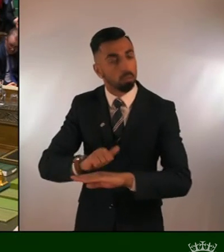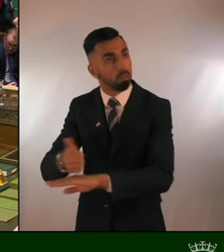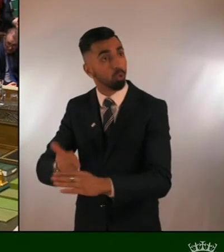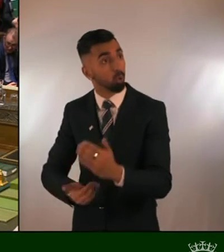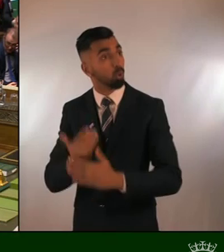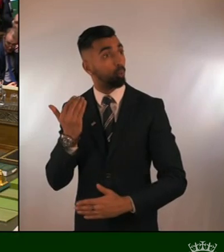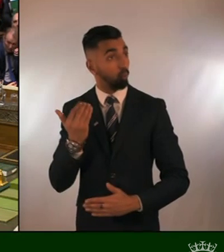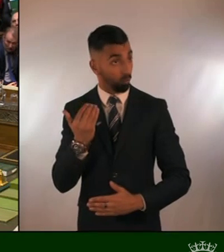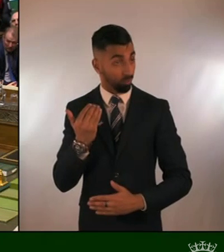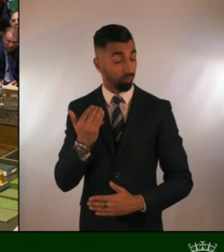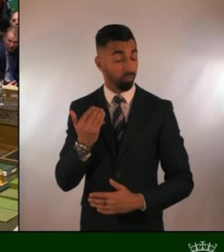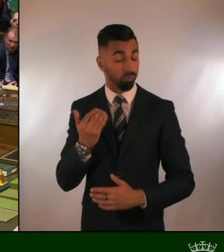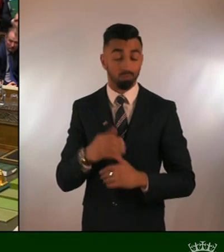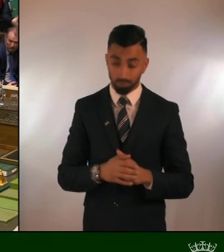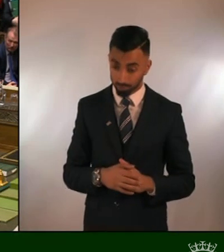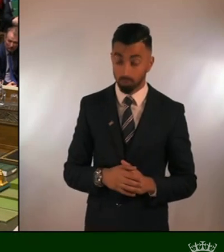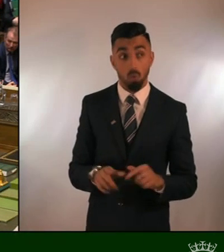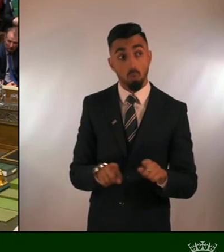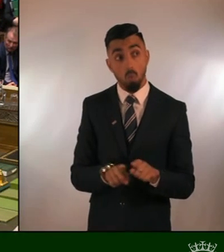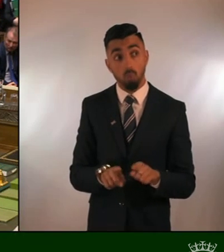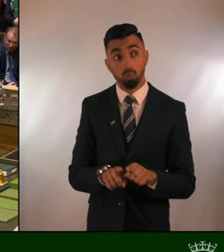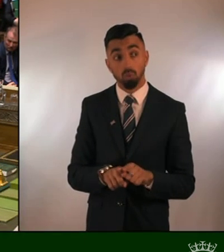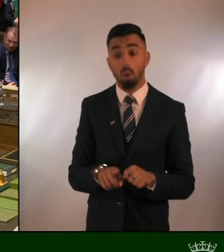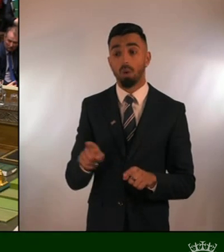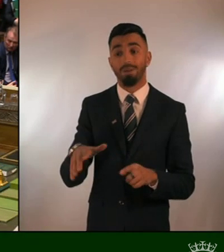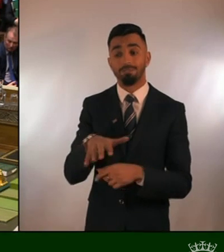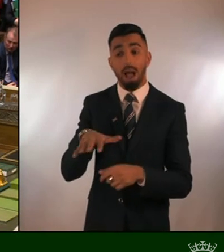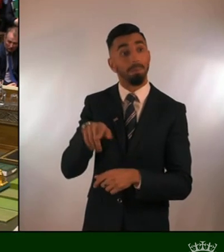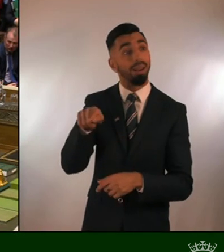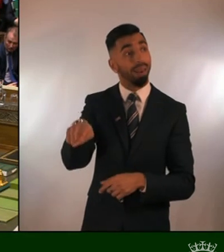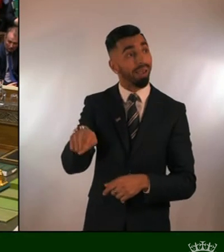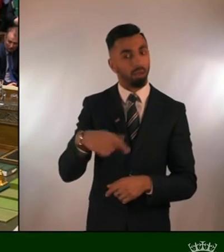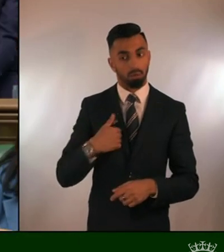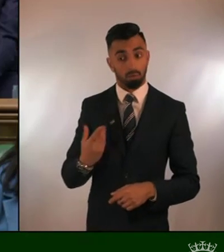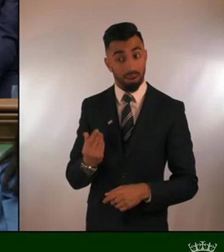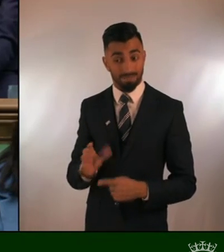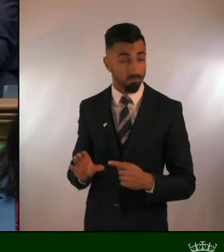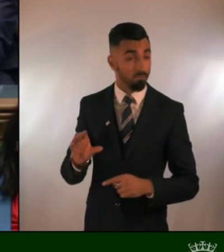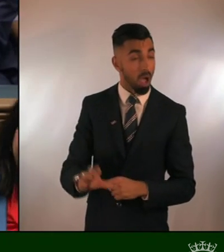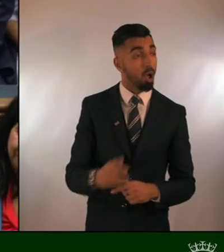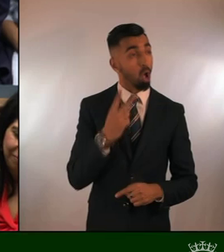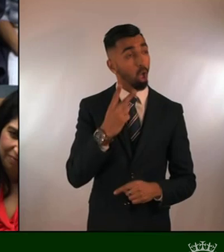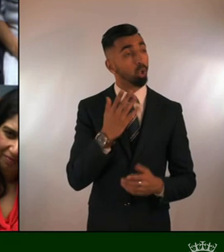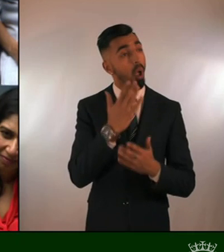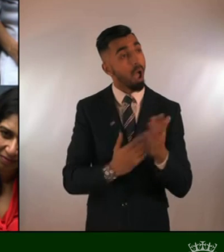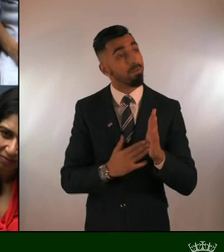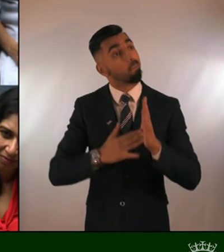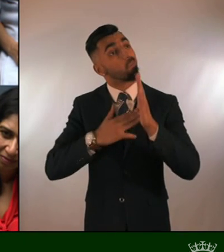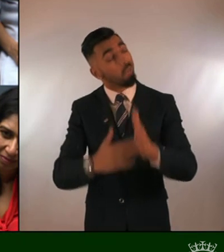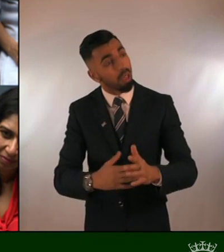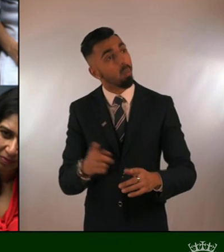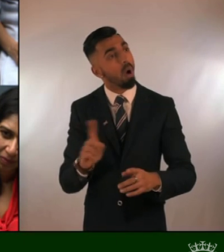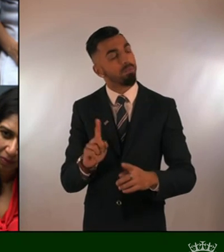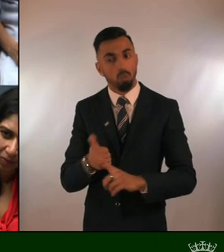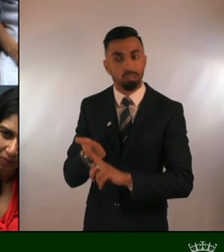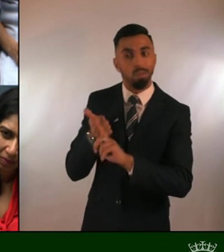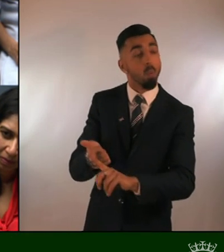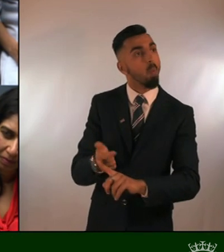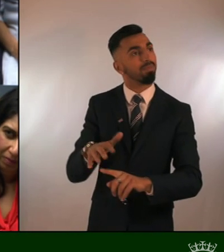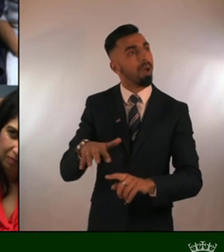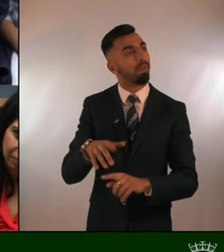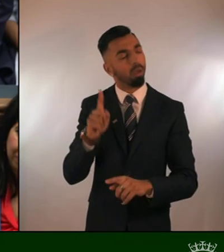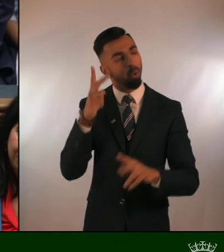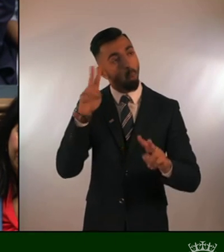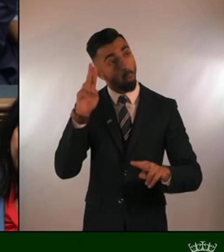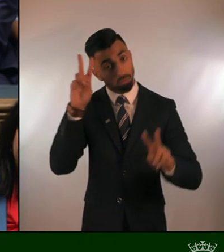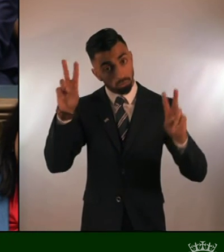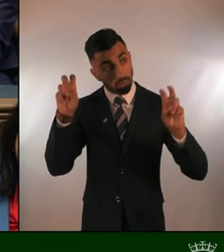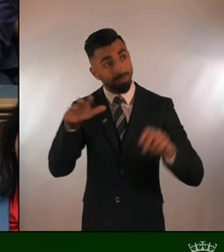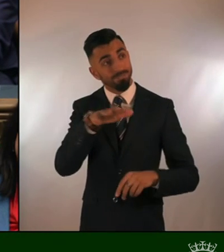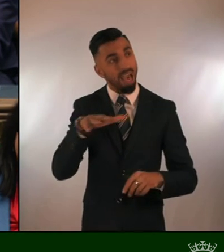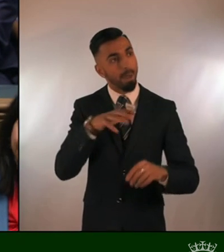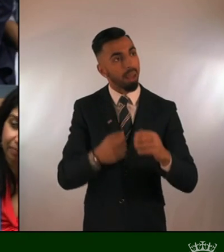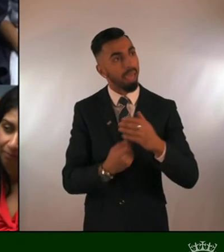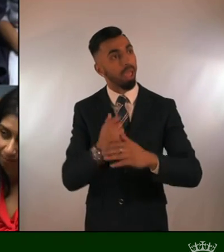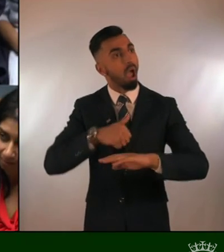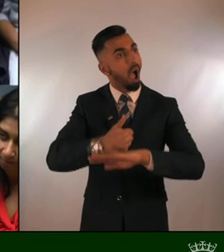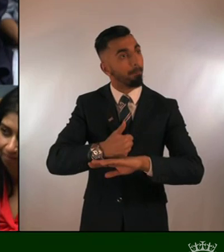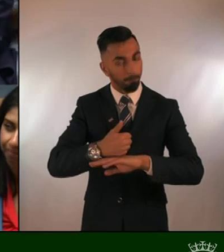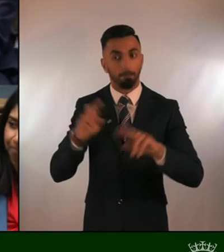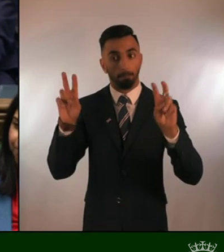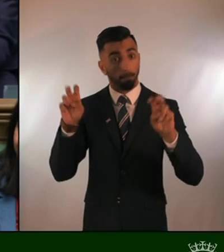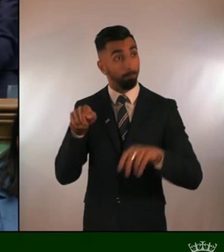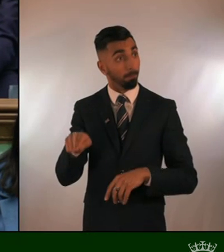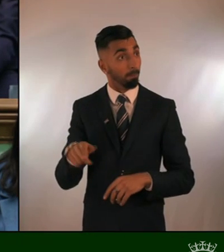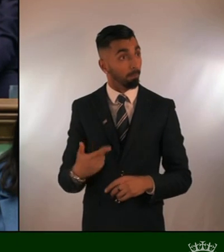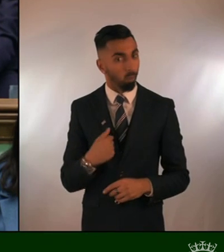And to support families, I am providing £2.5 million to fund research into how best to integrate family services, including family hubs, championed by my honourable Friend the Member for Congleton.